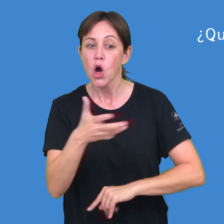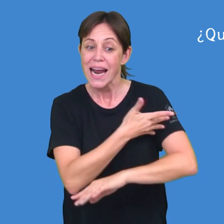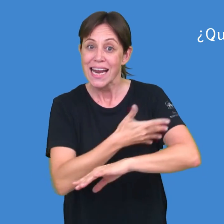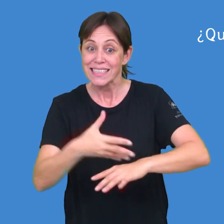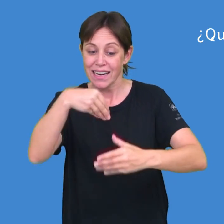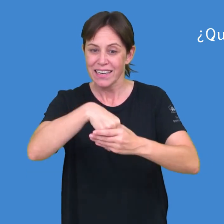sangre